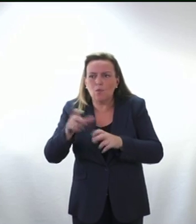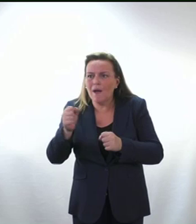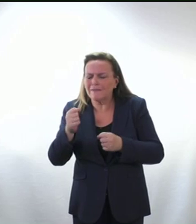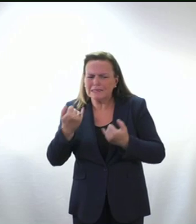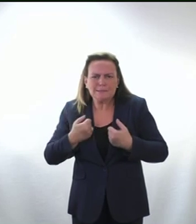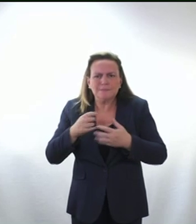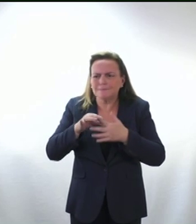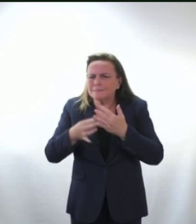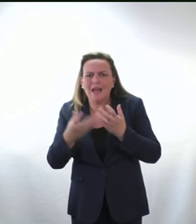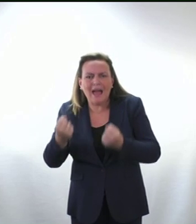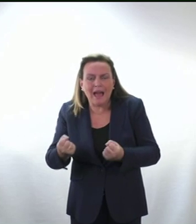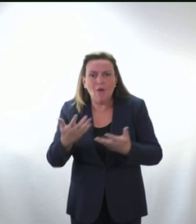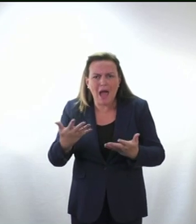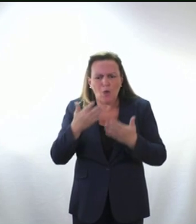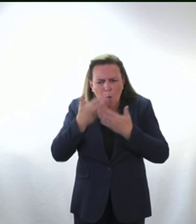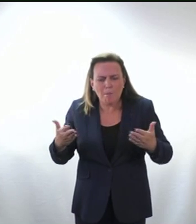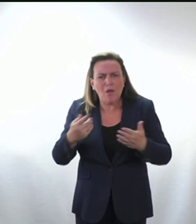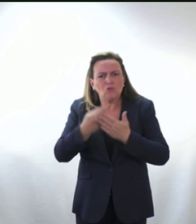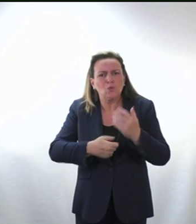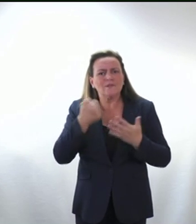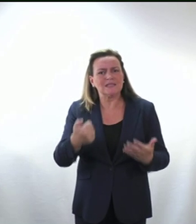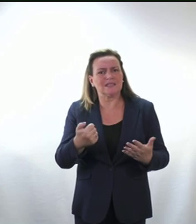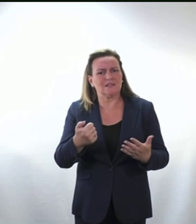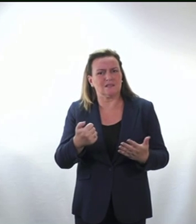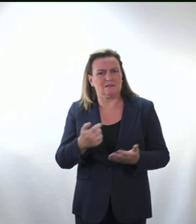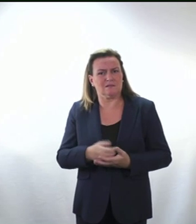I think it quite extraordinary that the right hon.